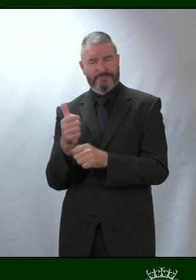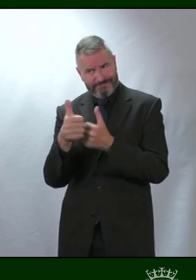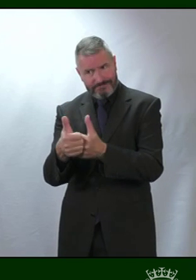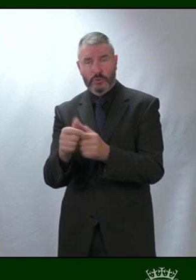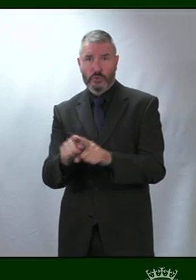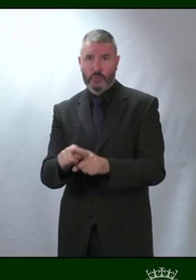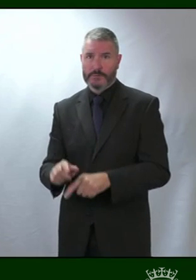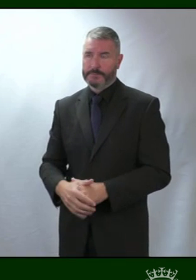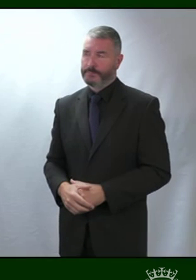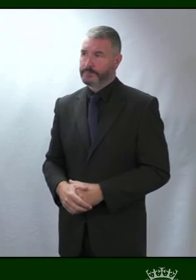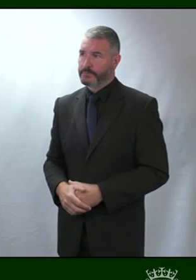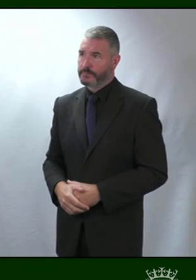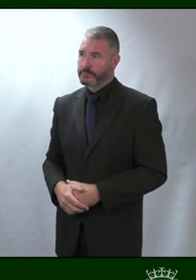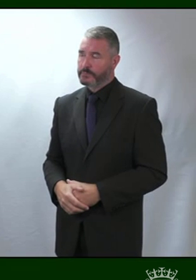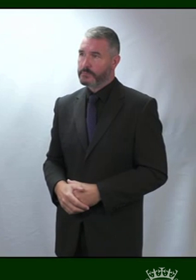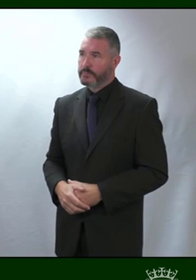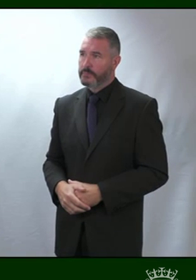Gentleman rightly says.